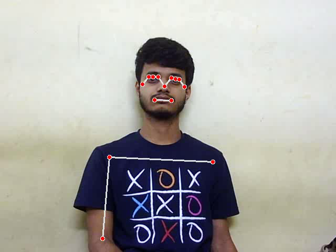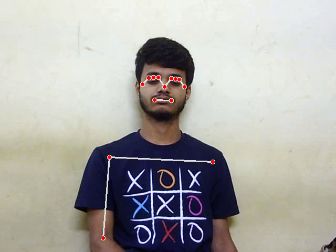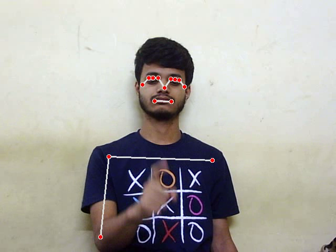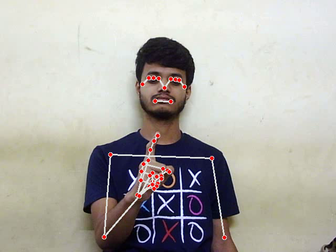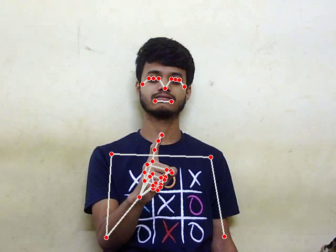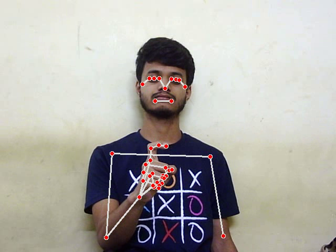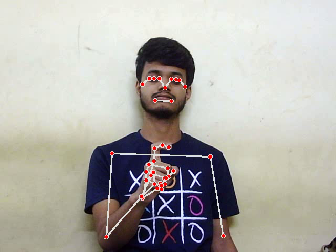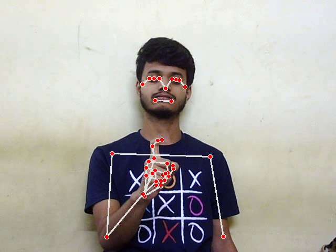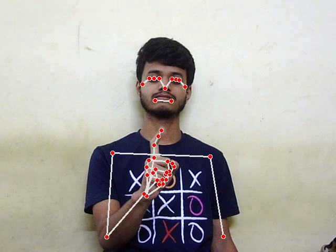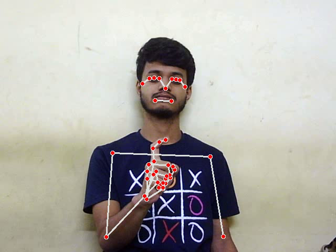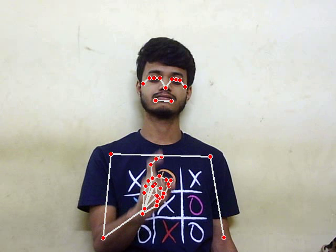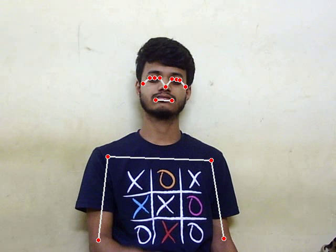question